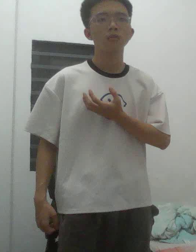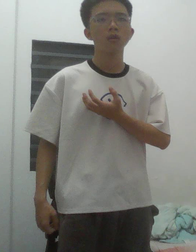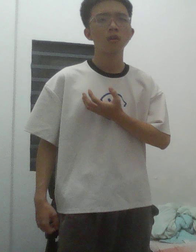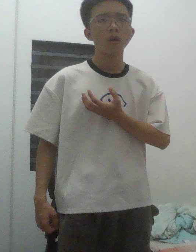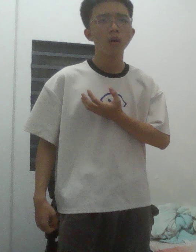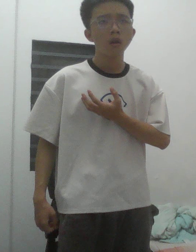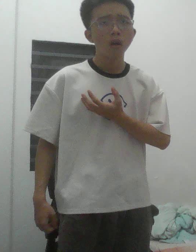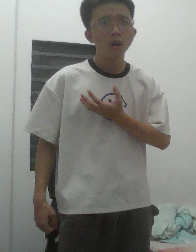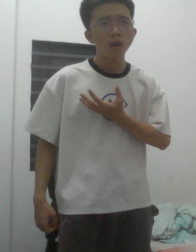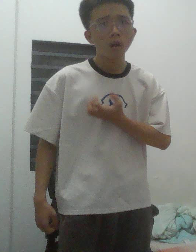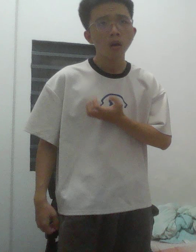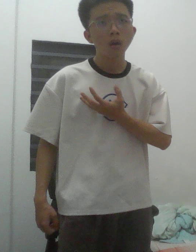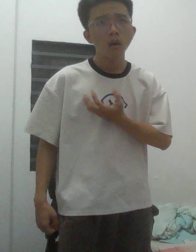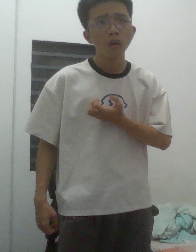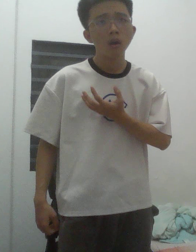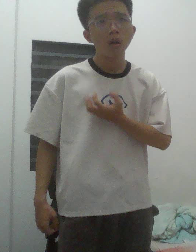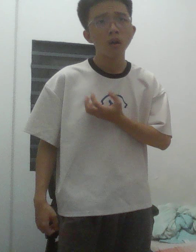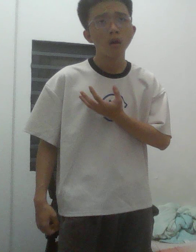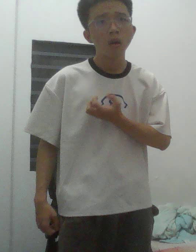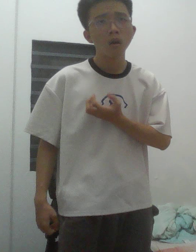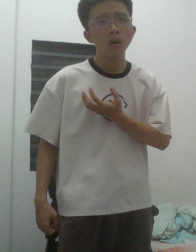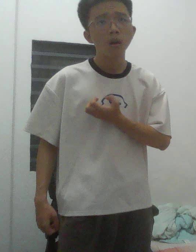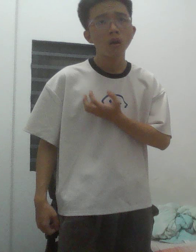lo so